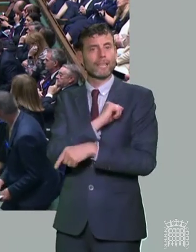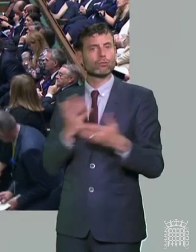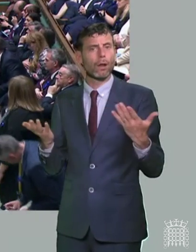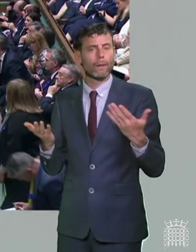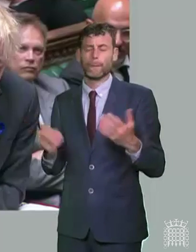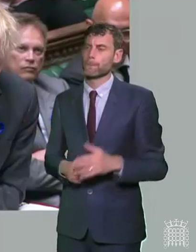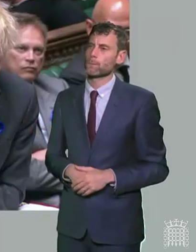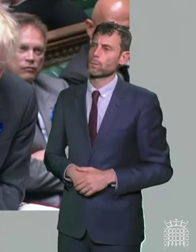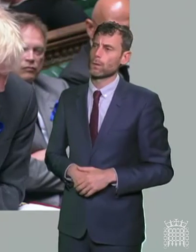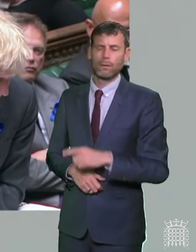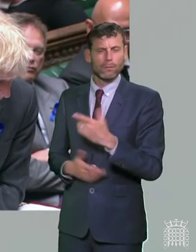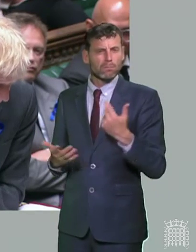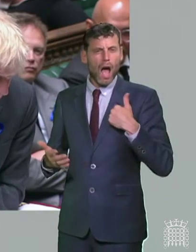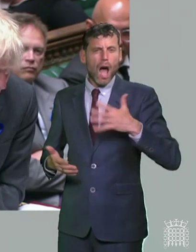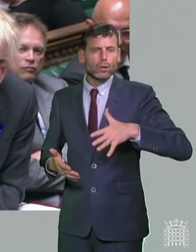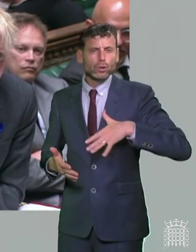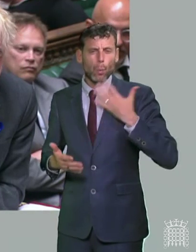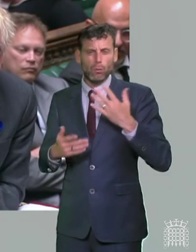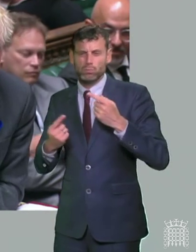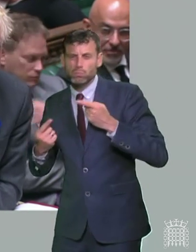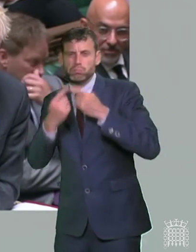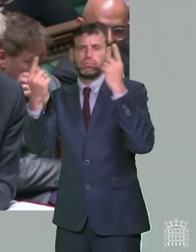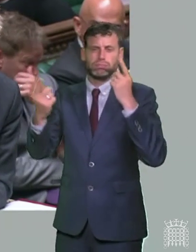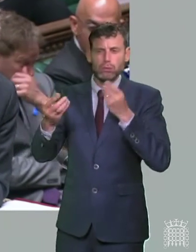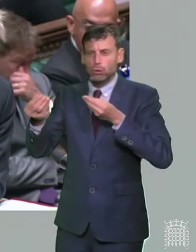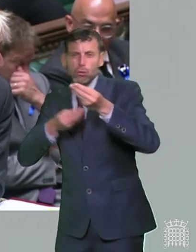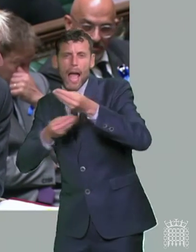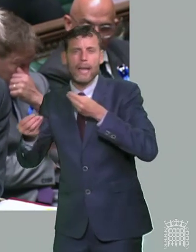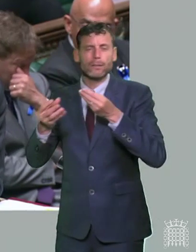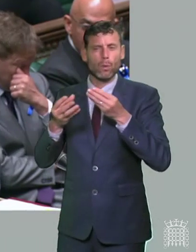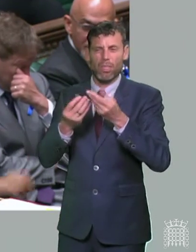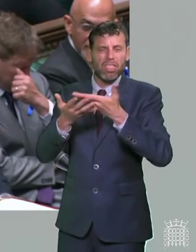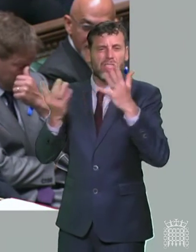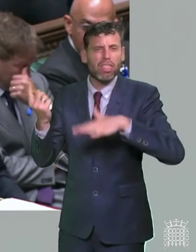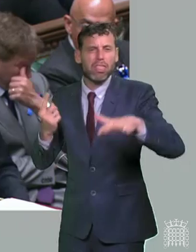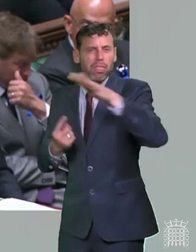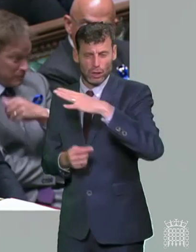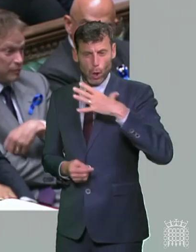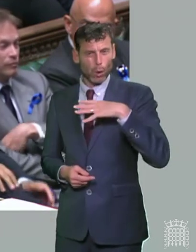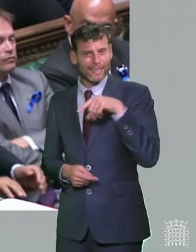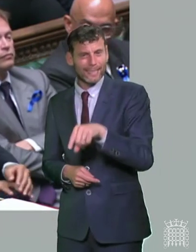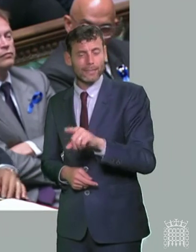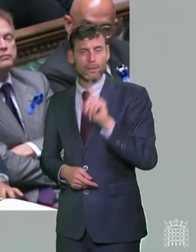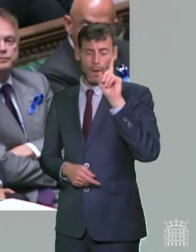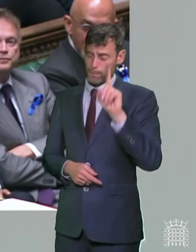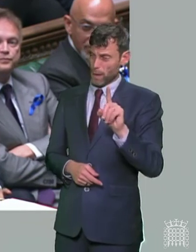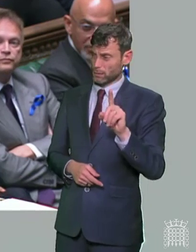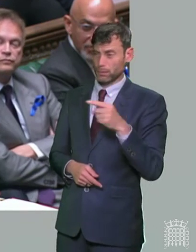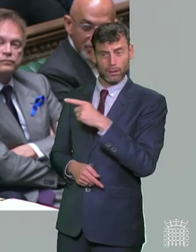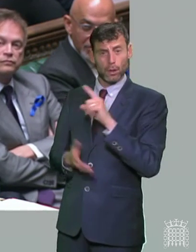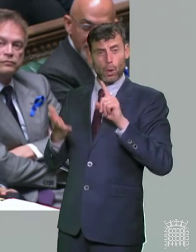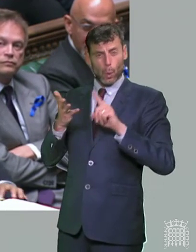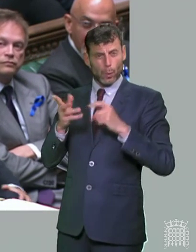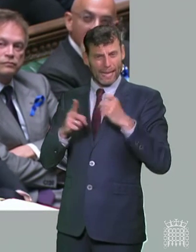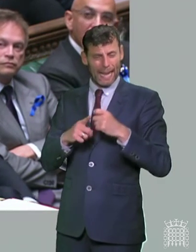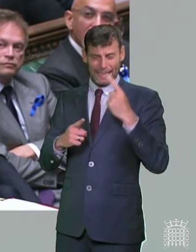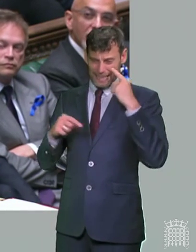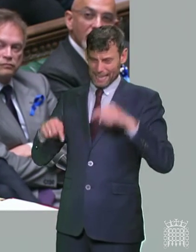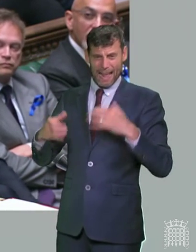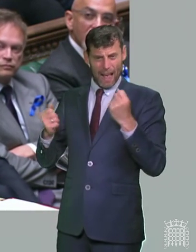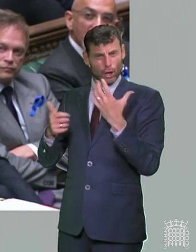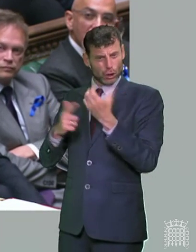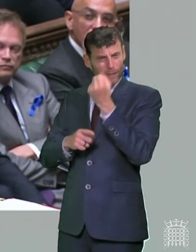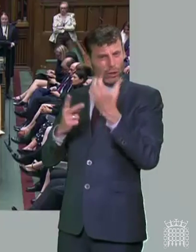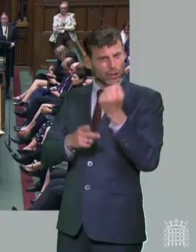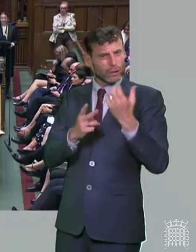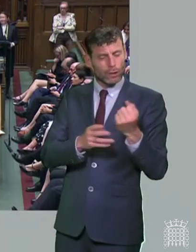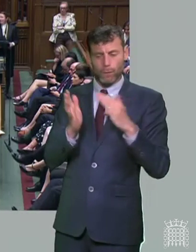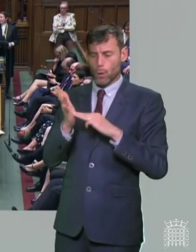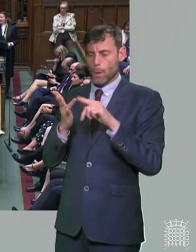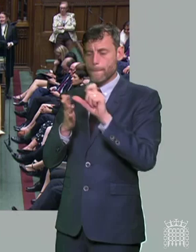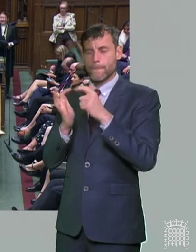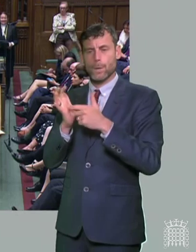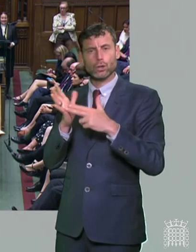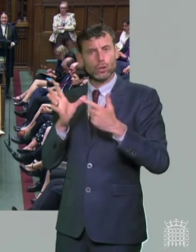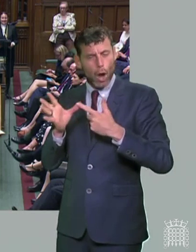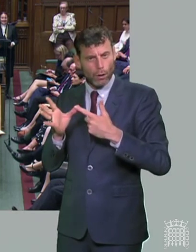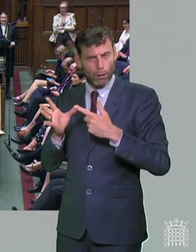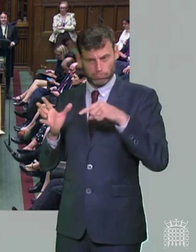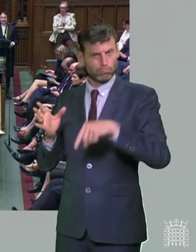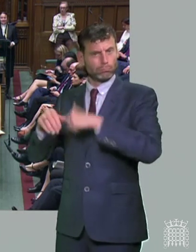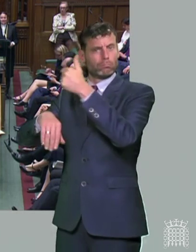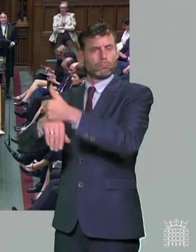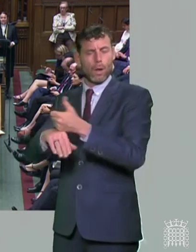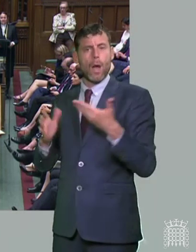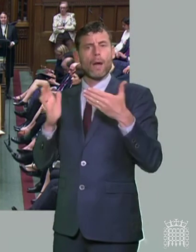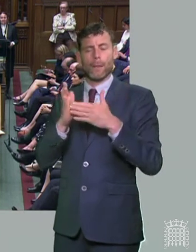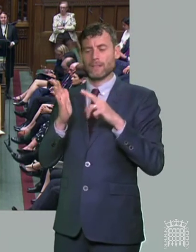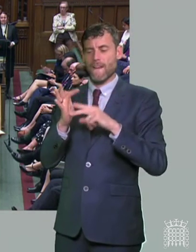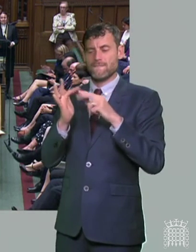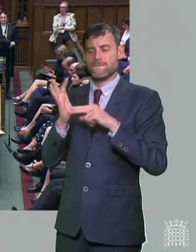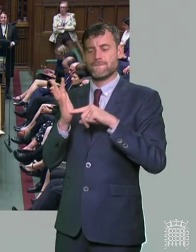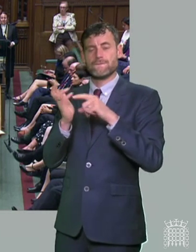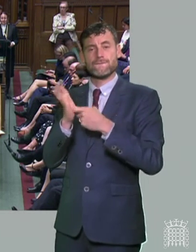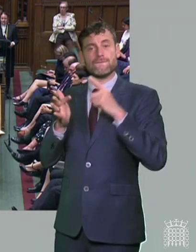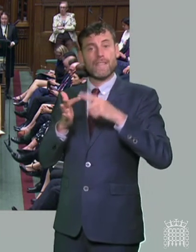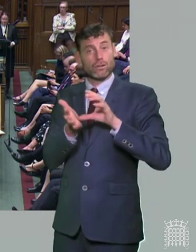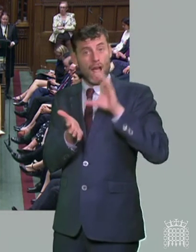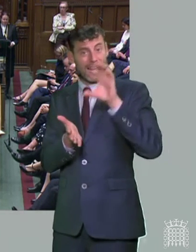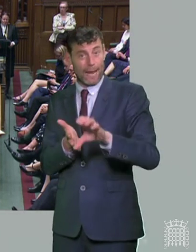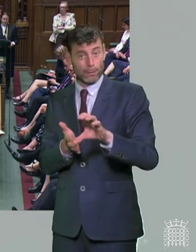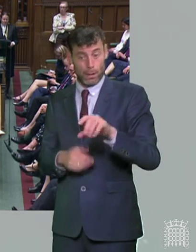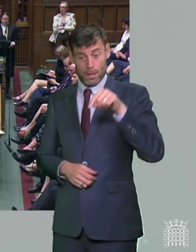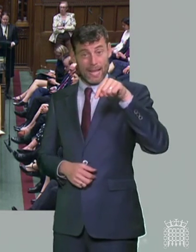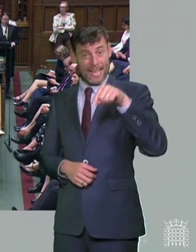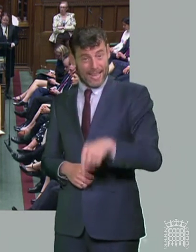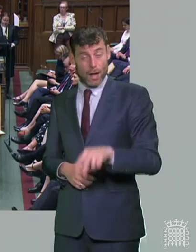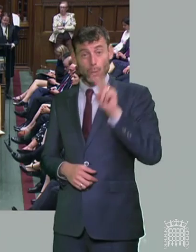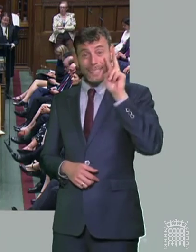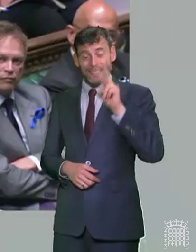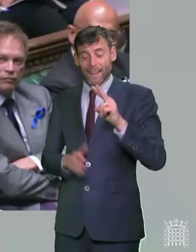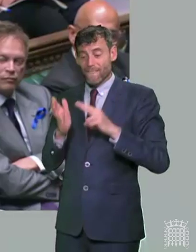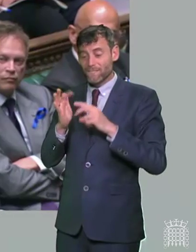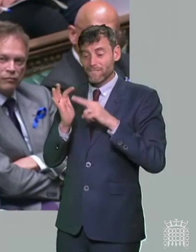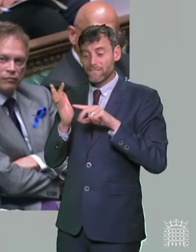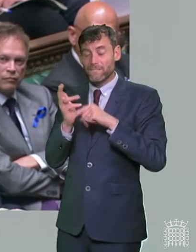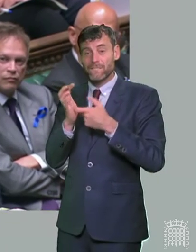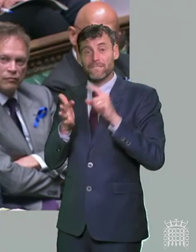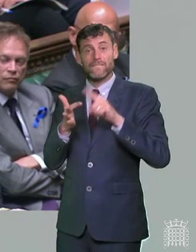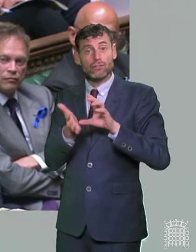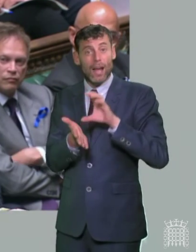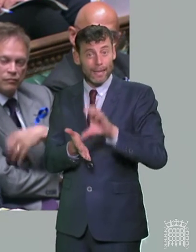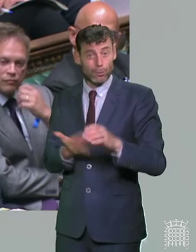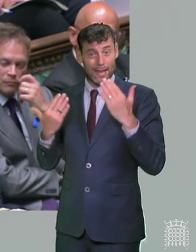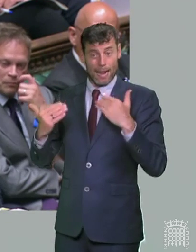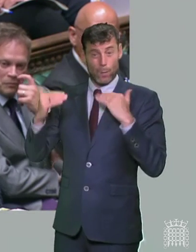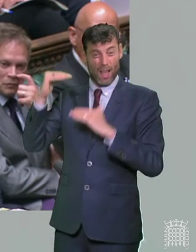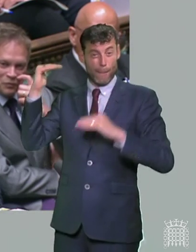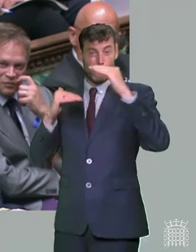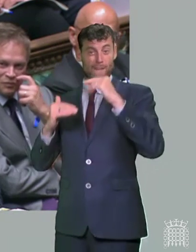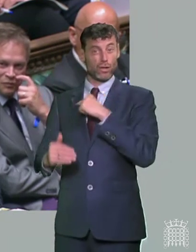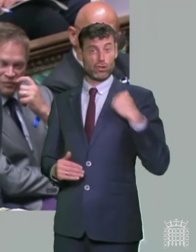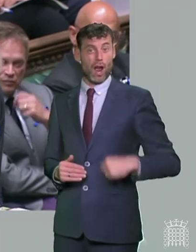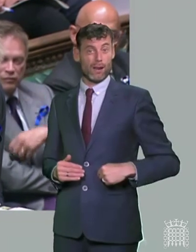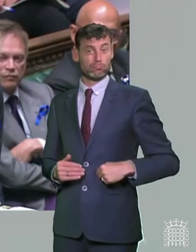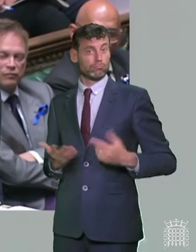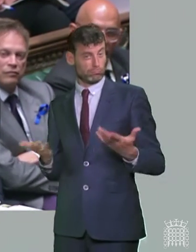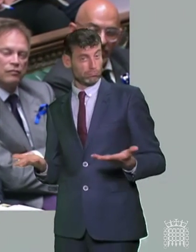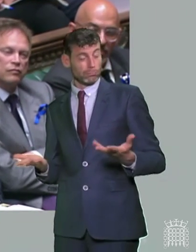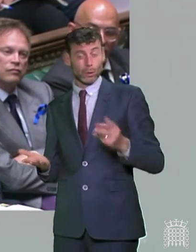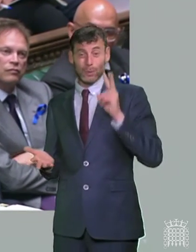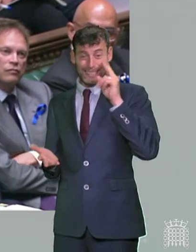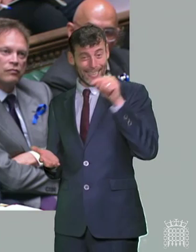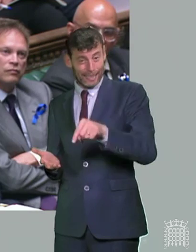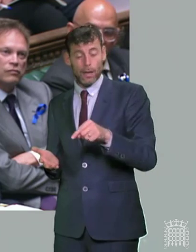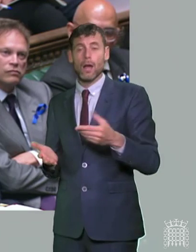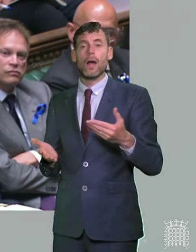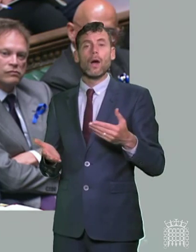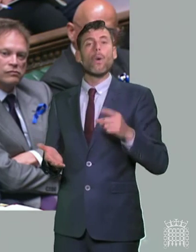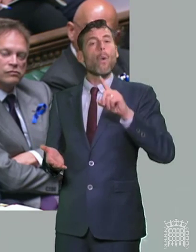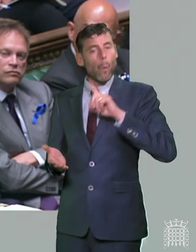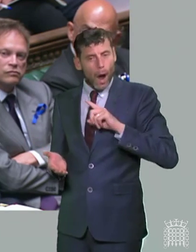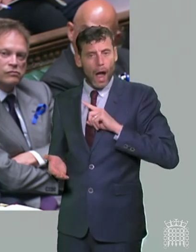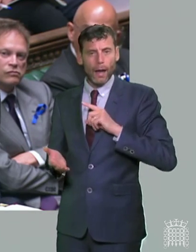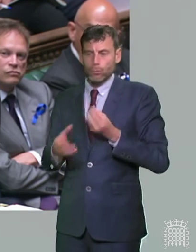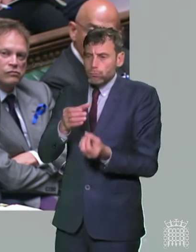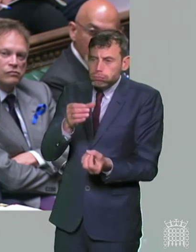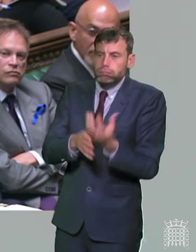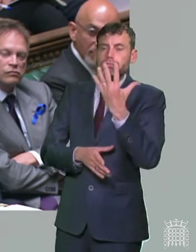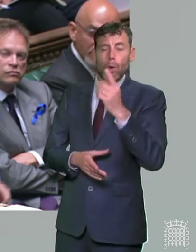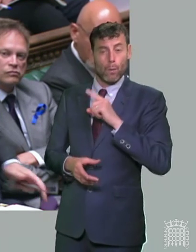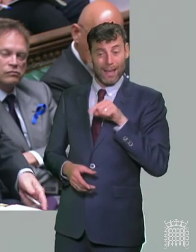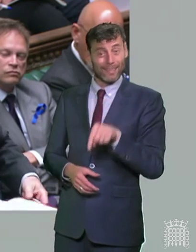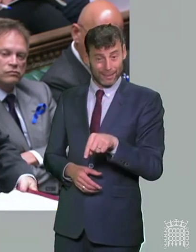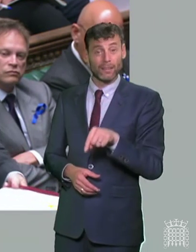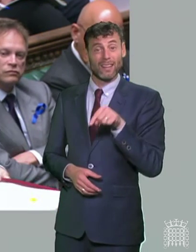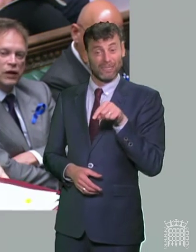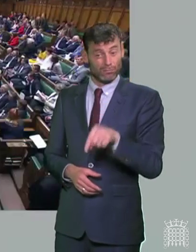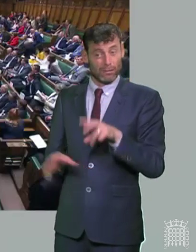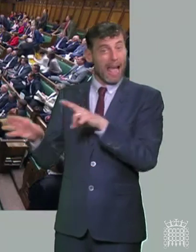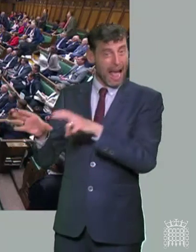Nobody wants a trade war, nor is there any need for one. I am afraid the right honourable Gentleman is underestimating what this country is currently achieving—not just the Moderna investment, but record venture capital investment in this country, which has now overtaken China as a venue for venture capital investment, to say nothing of what we are getting in tech, and of course the benefits of that are being felt throughout the whole of the United Kingdom.